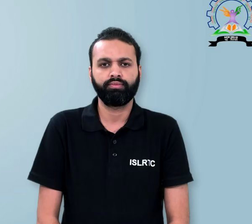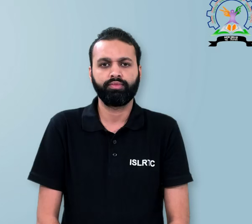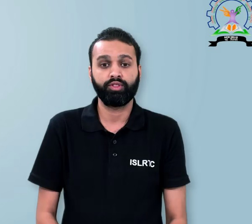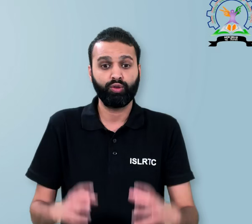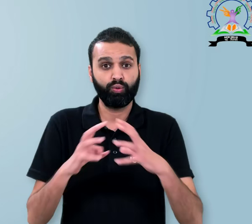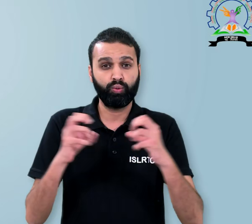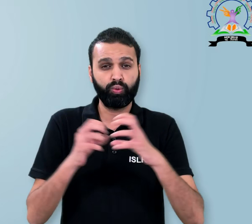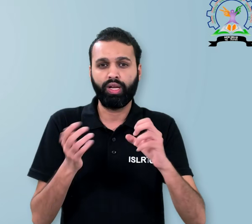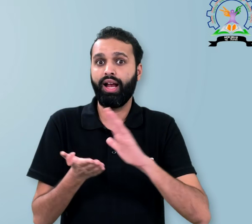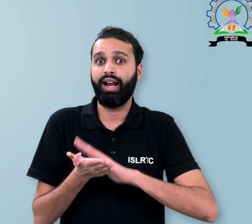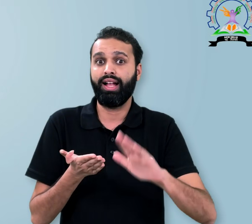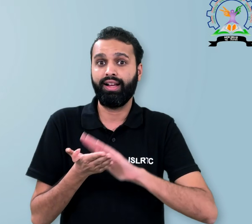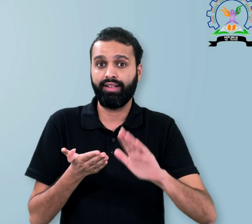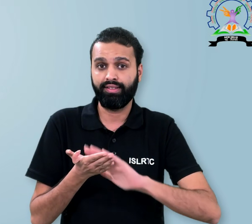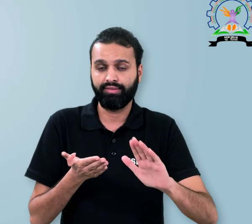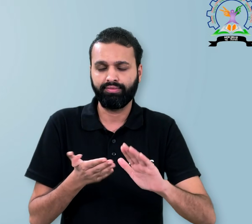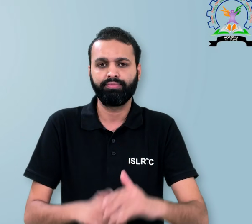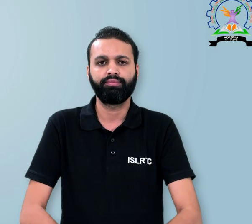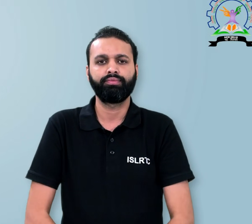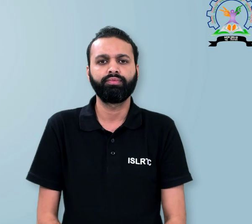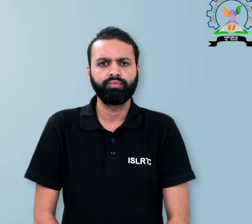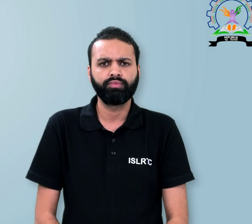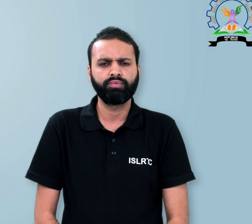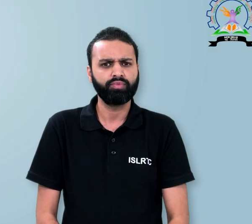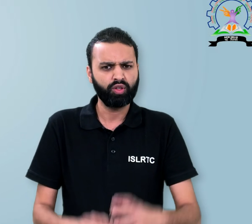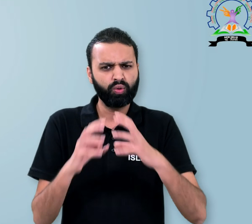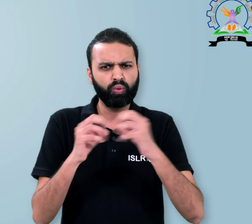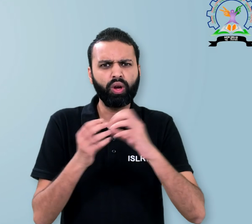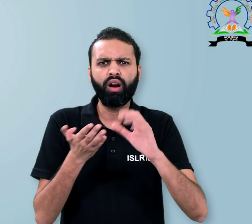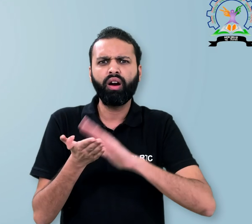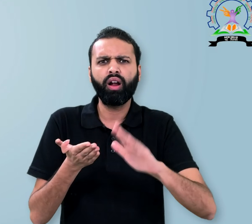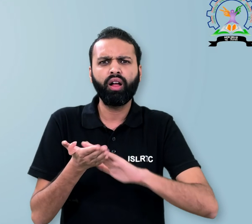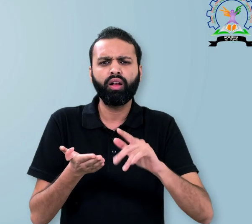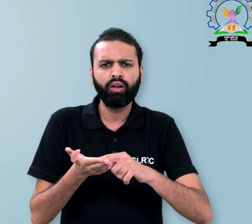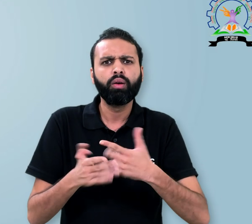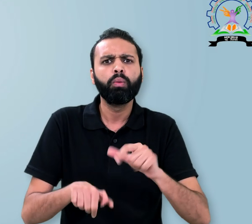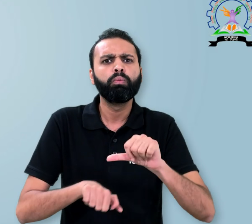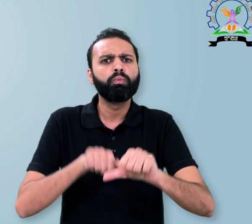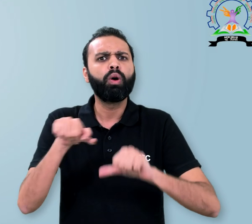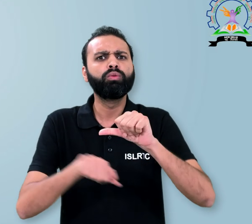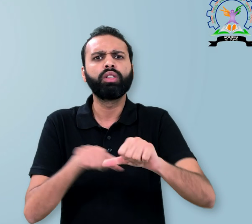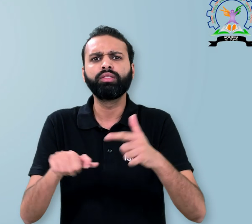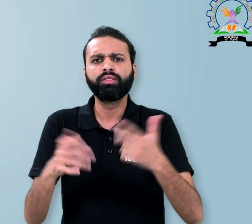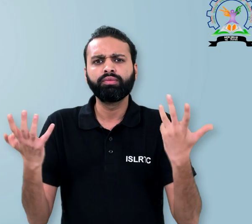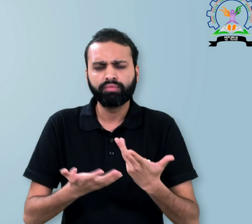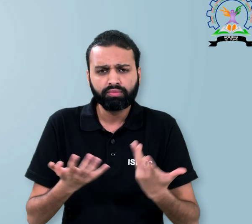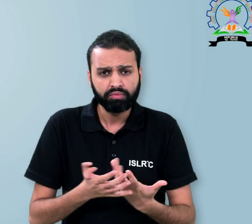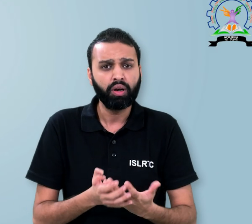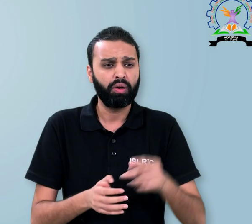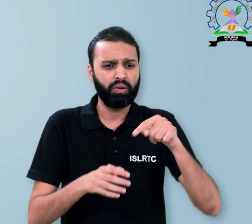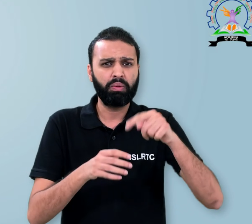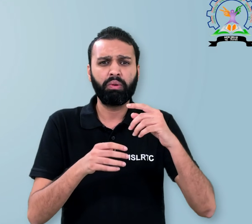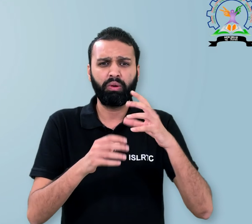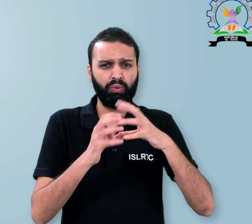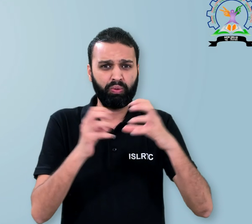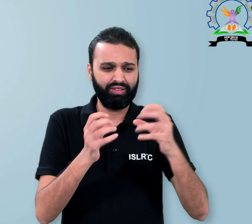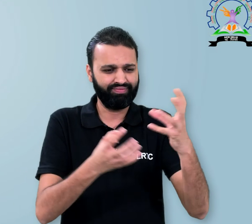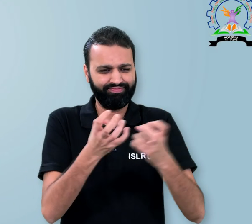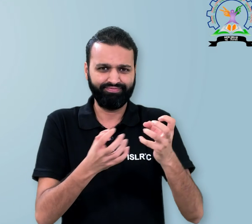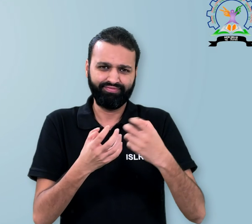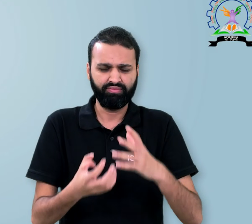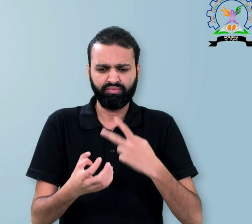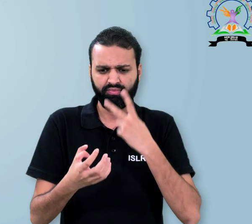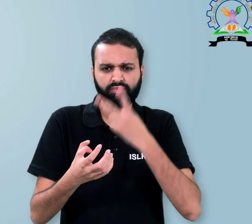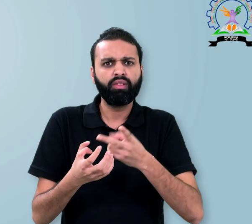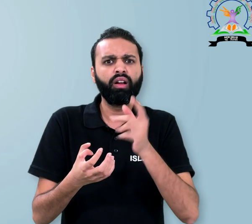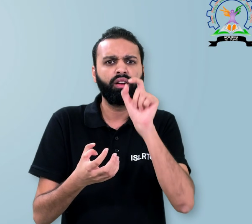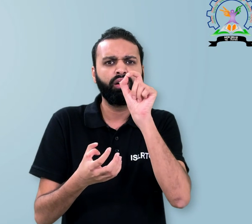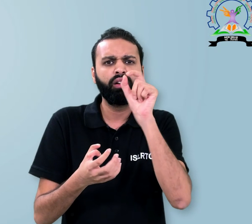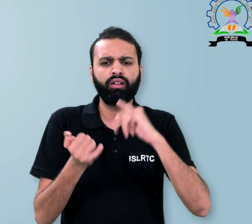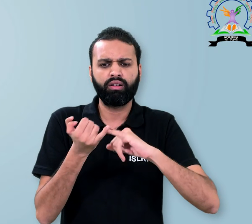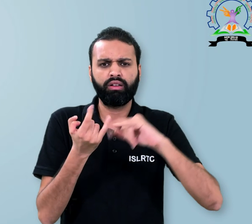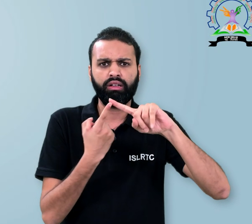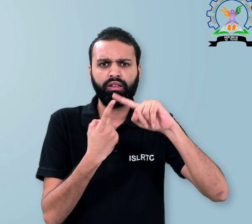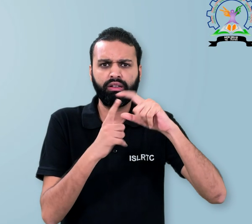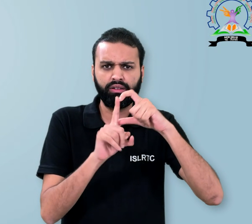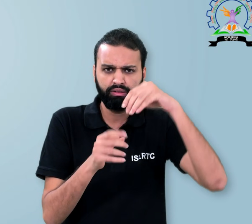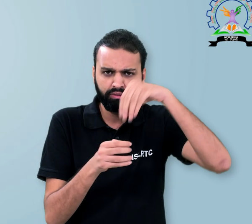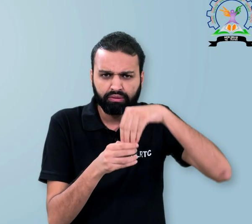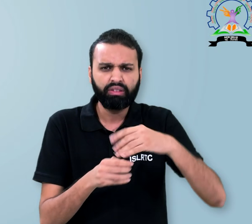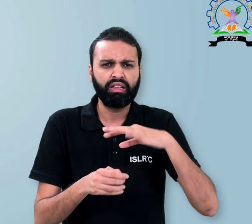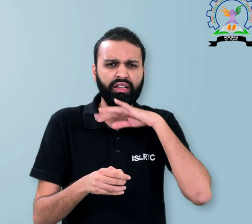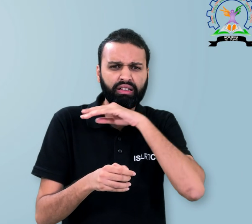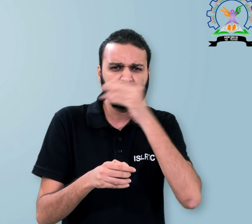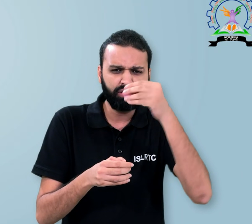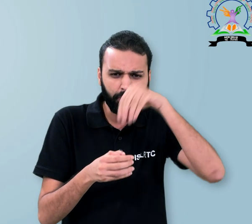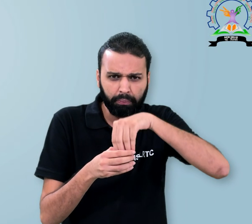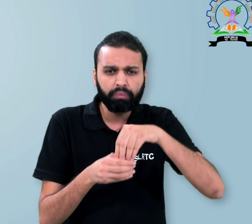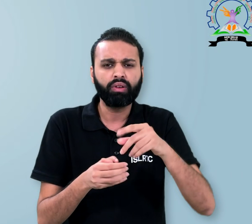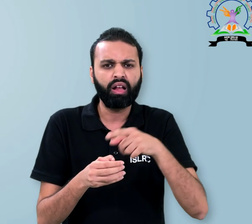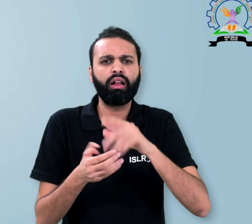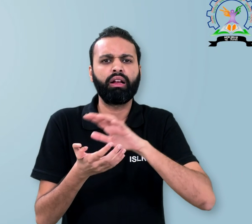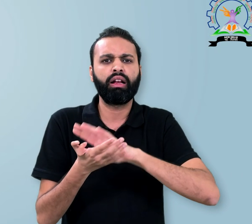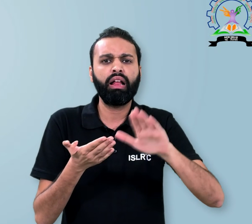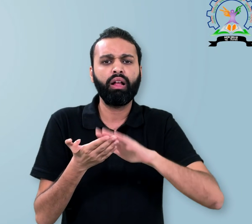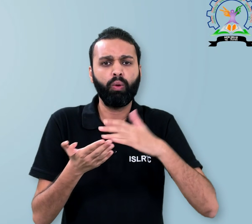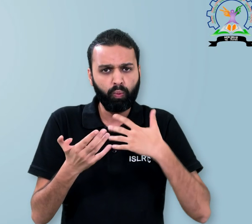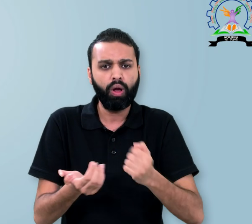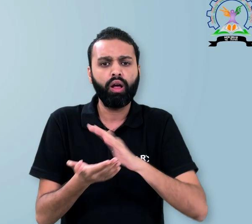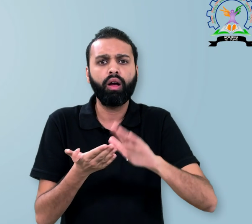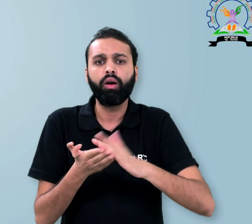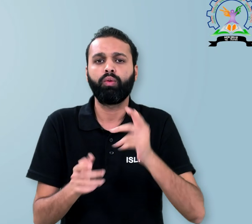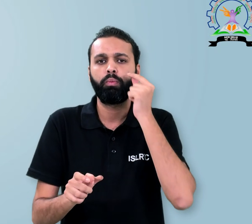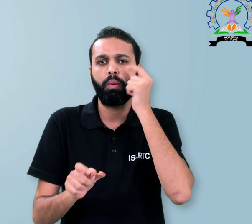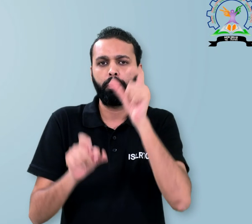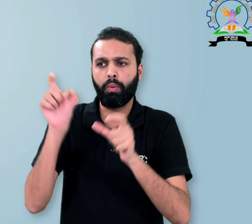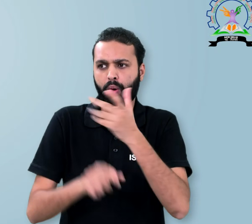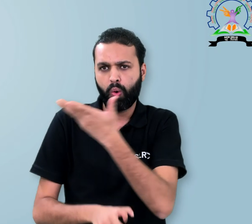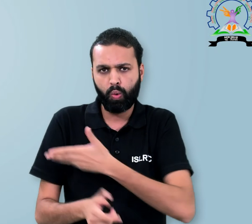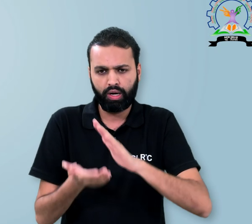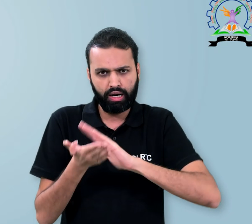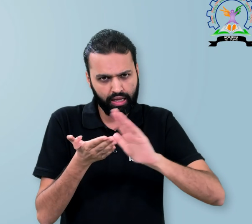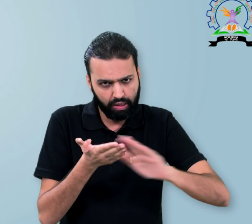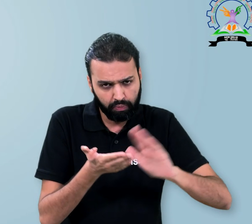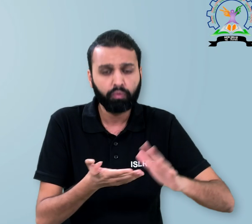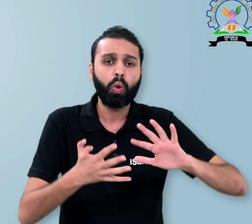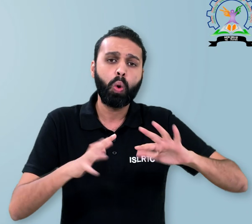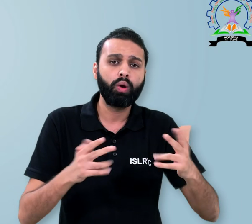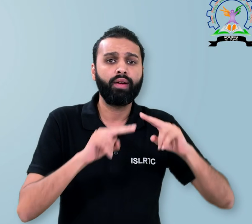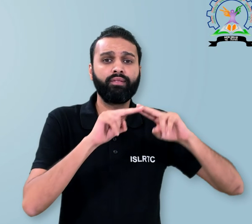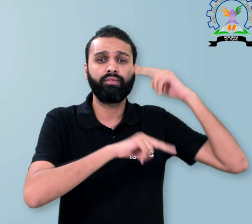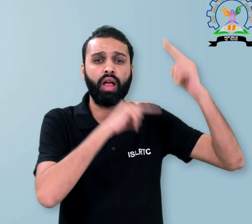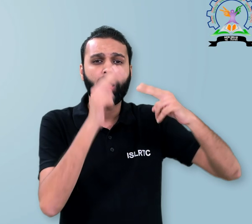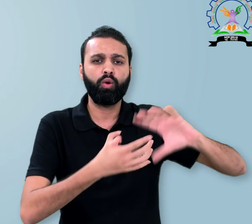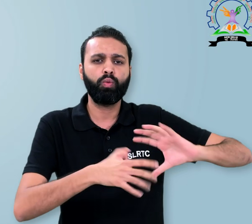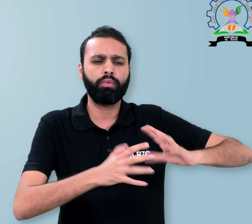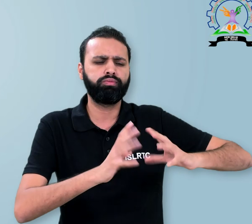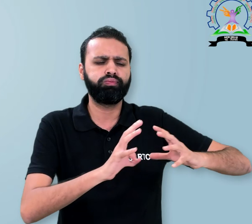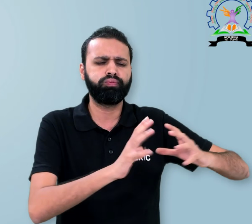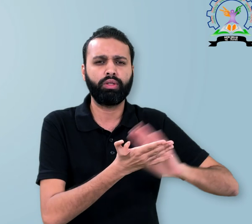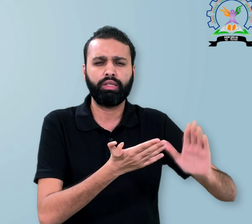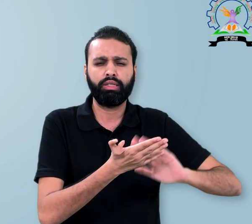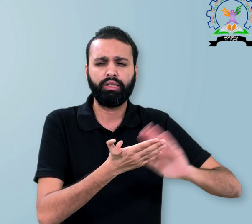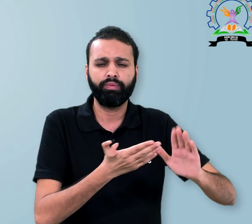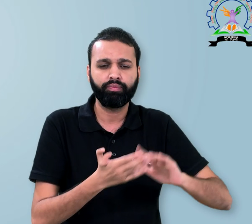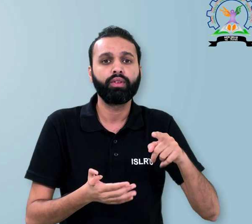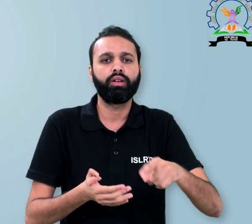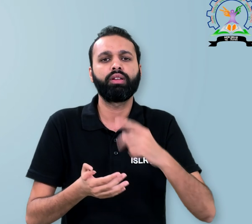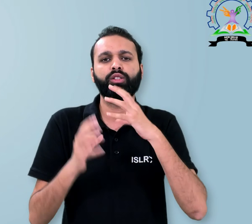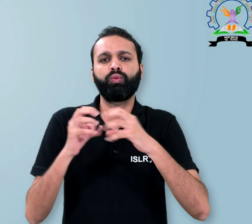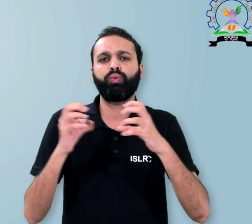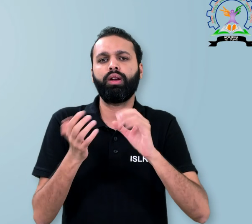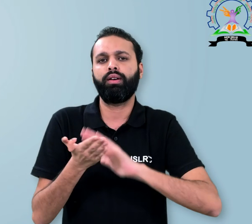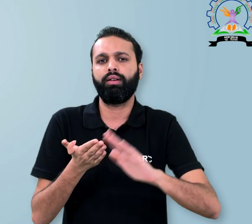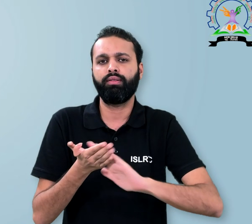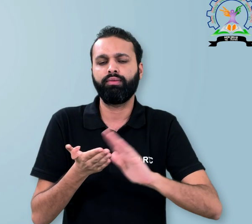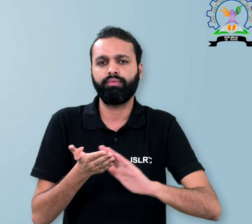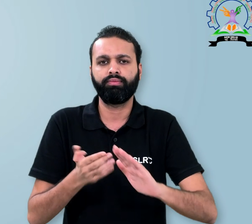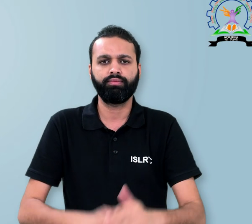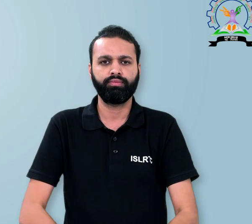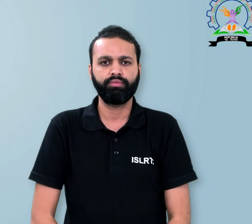Ginning Ginning is the process of removing the seeds and debris from cotton.